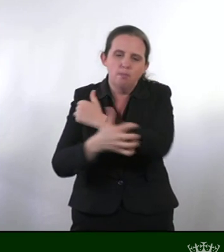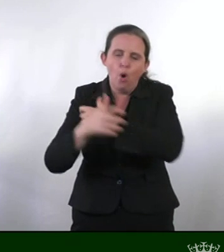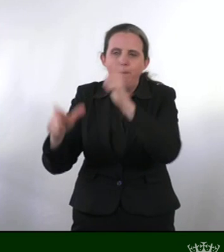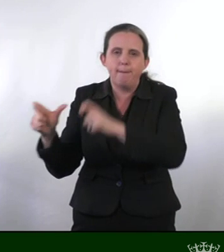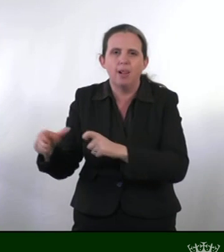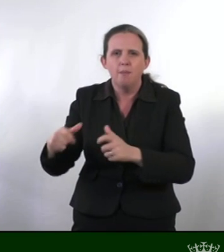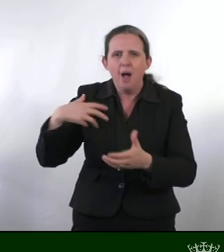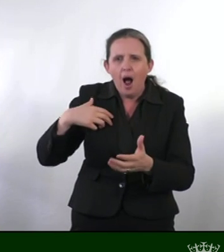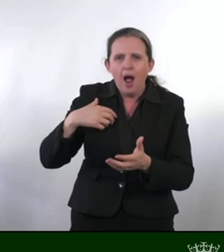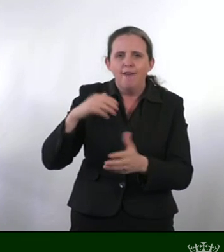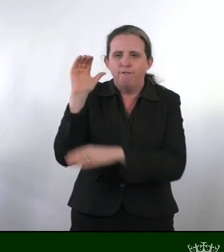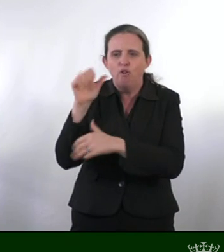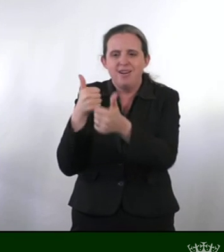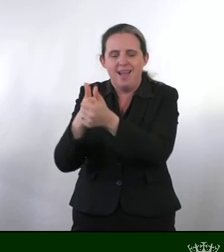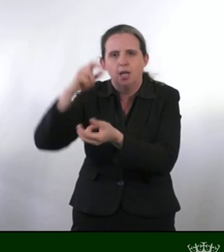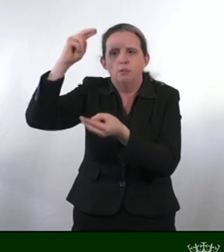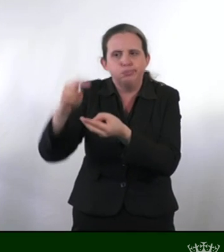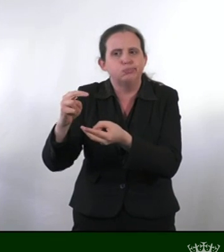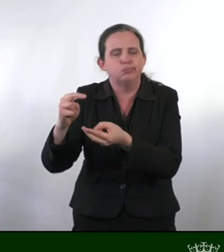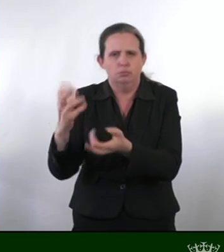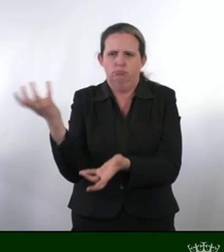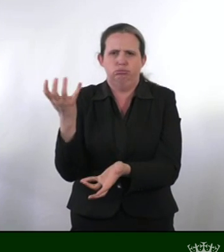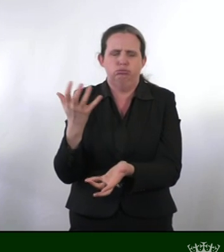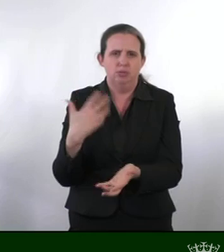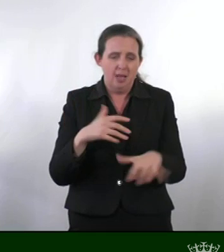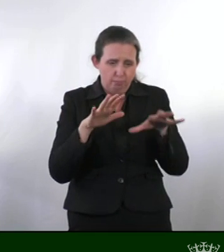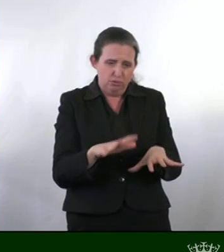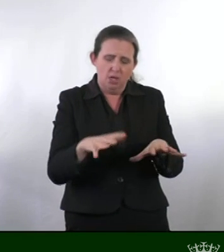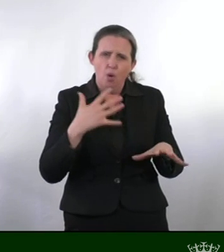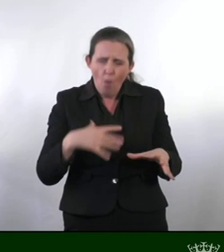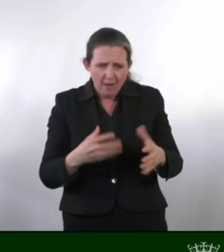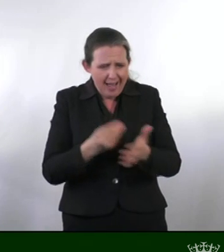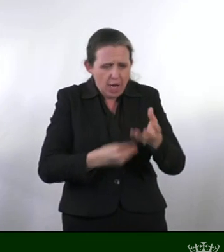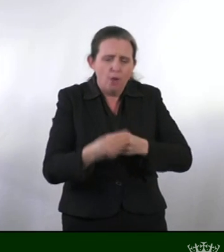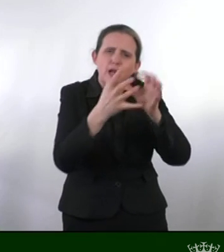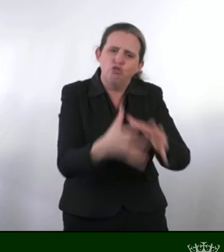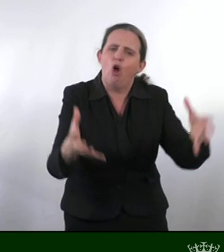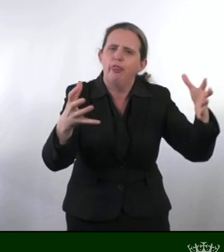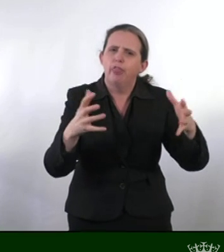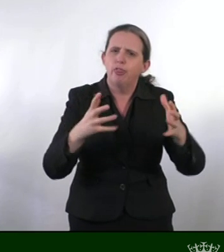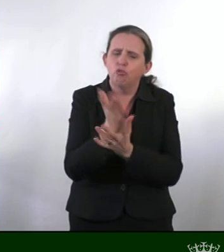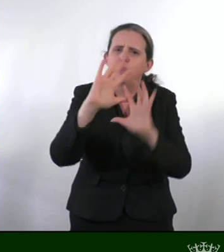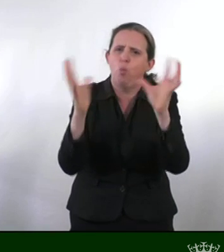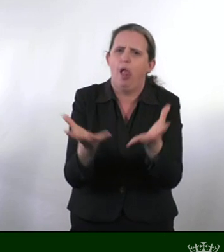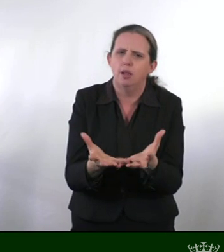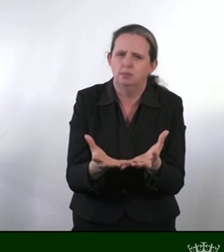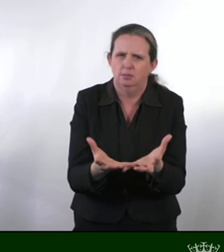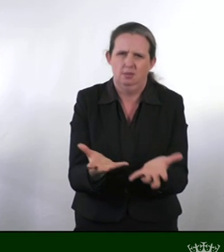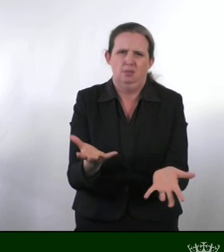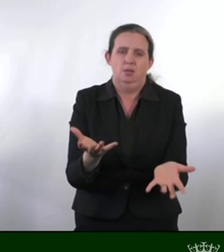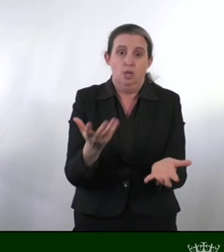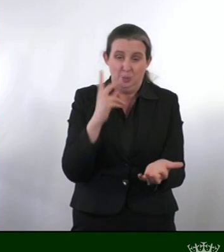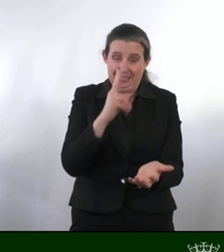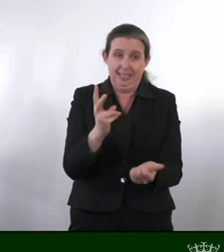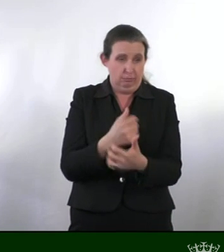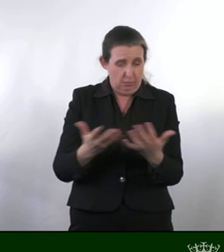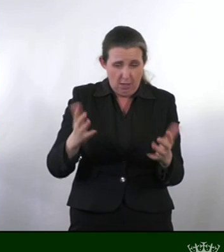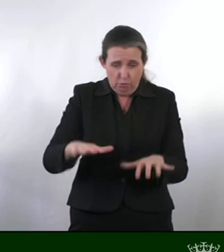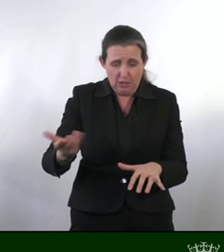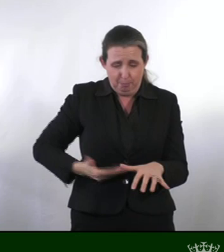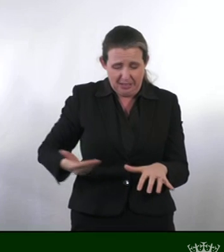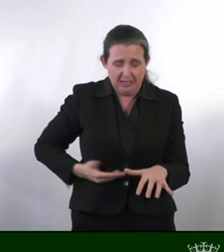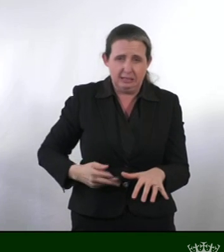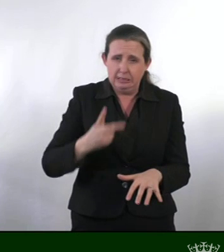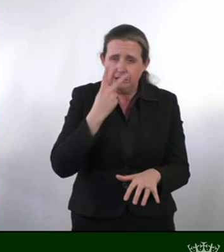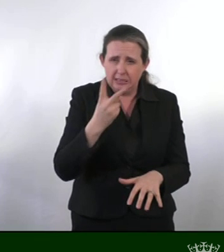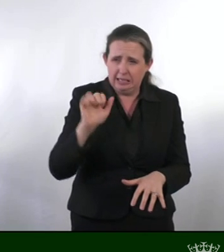It is in Britain’s national interest to lay the foundations for economic growth around the world—no wonder many British businesses have condemned his move.